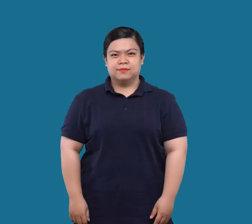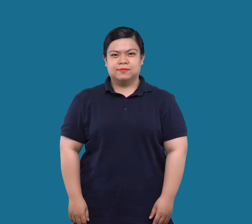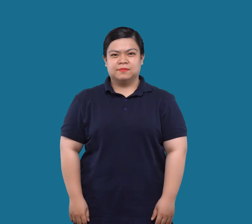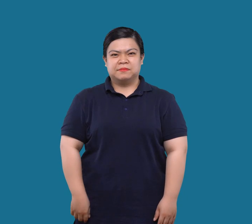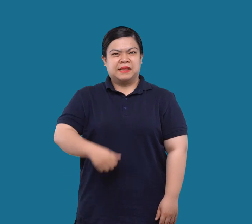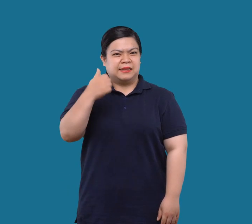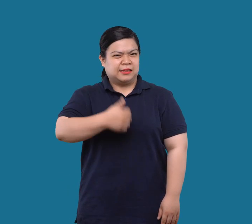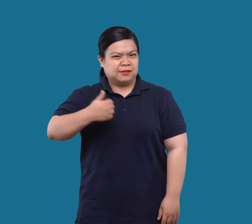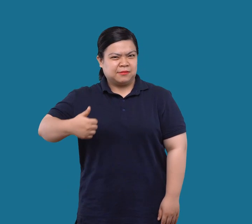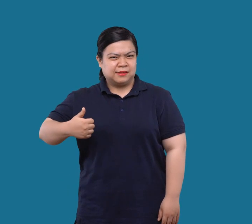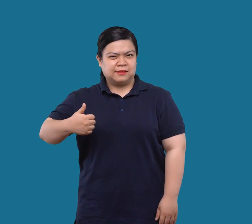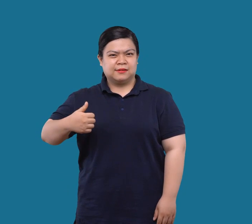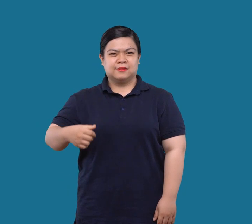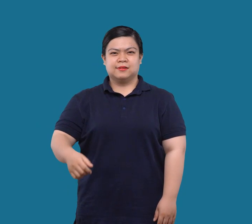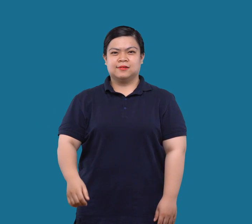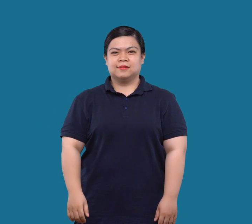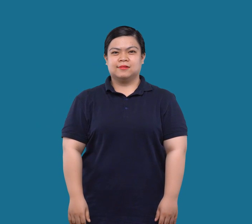đặc biệt